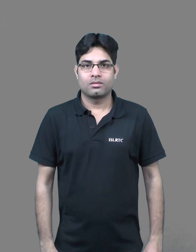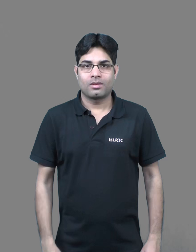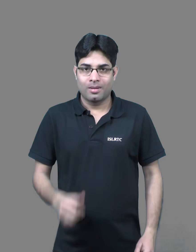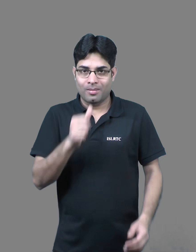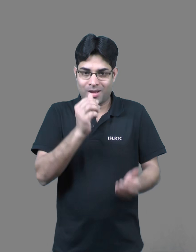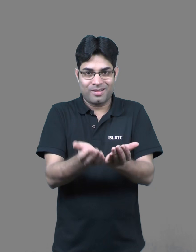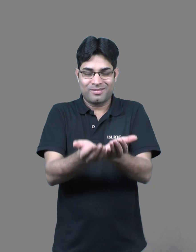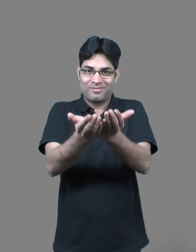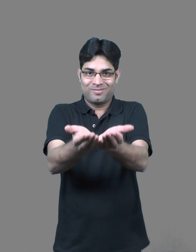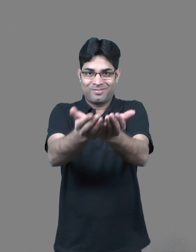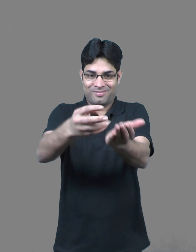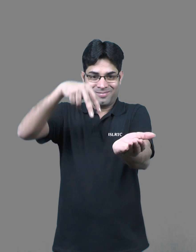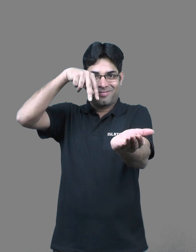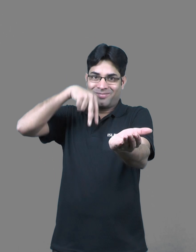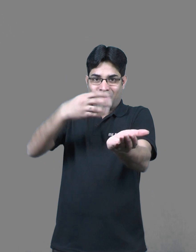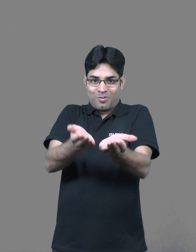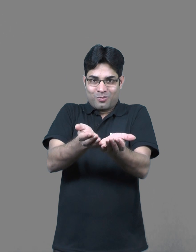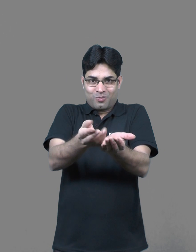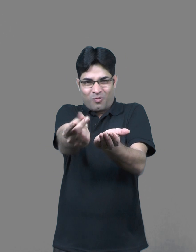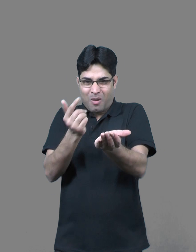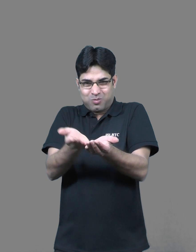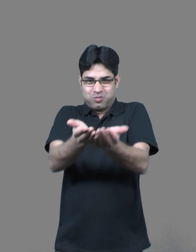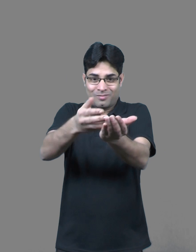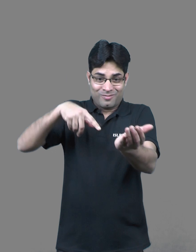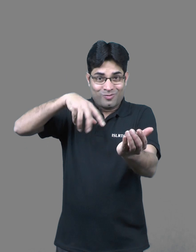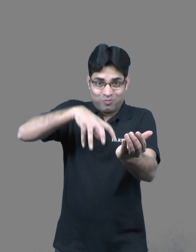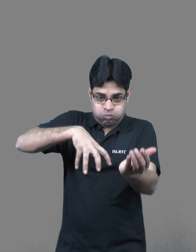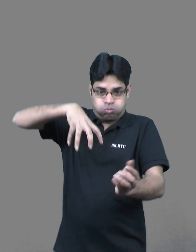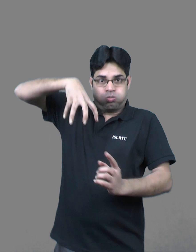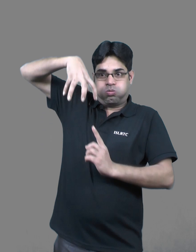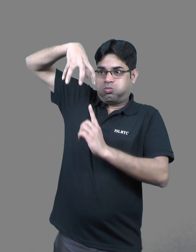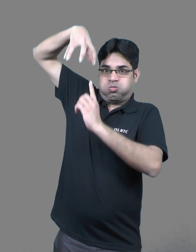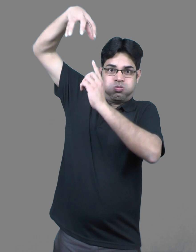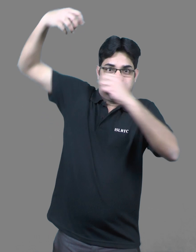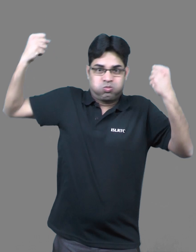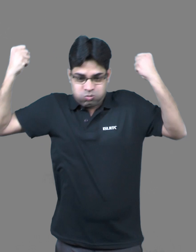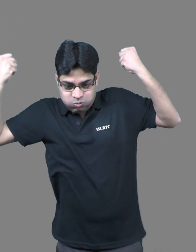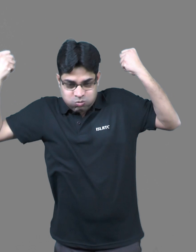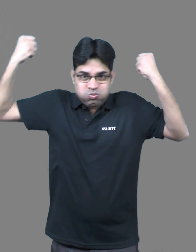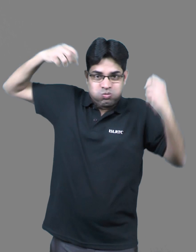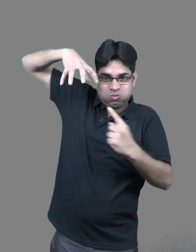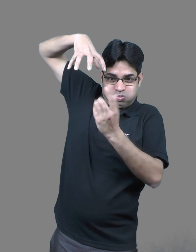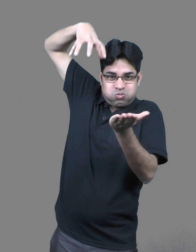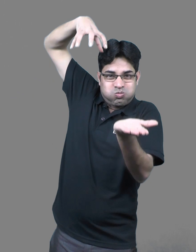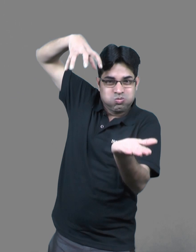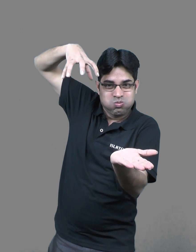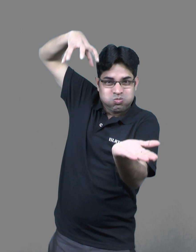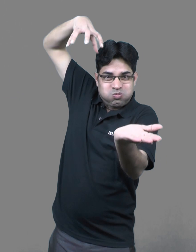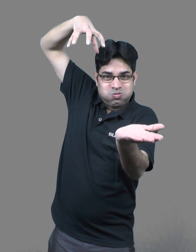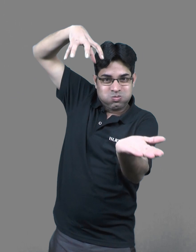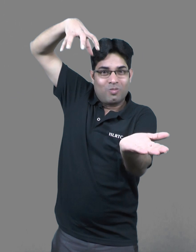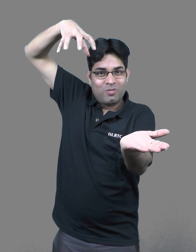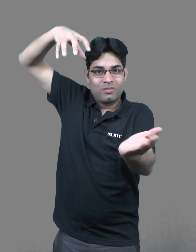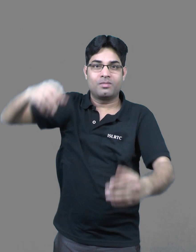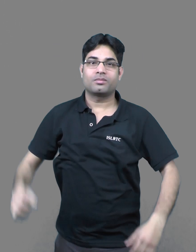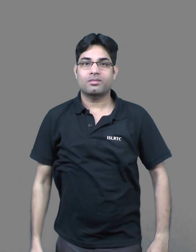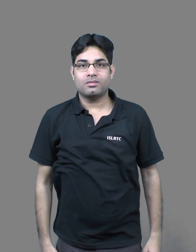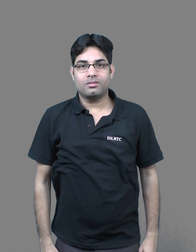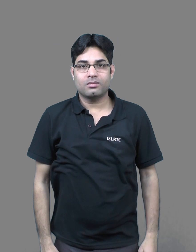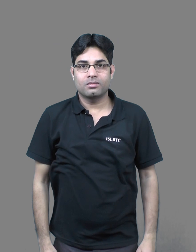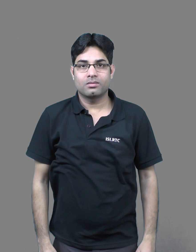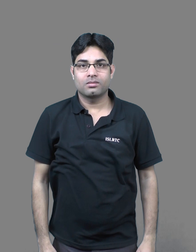Parasailing Parascending Parakiting